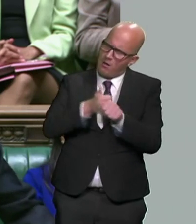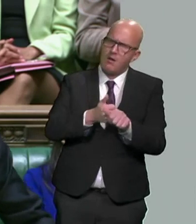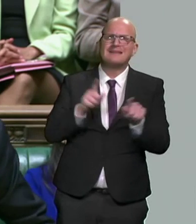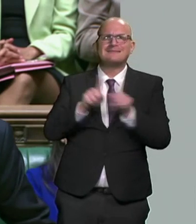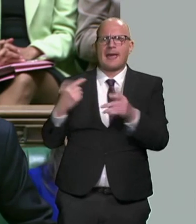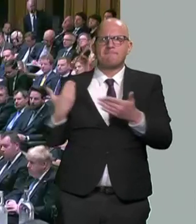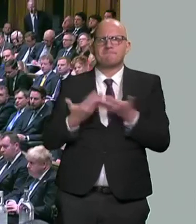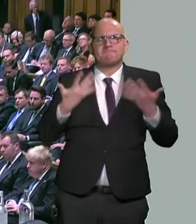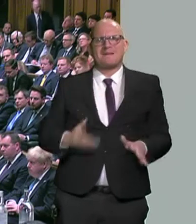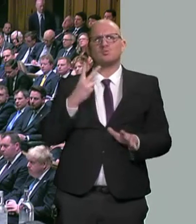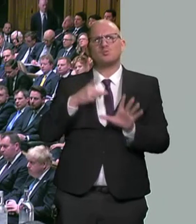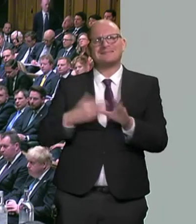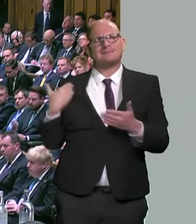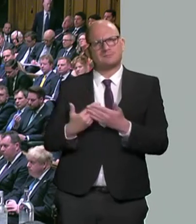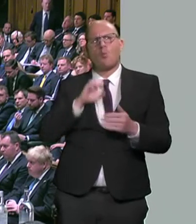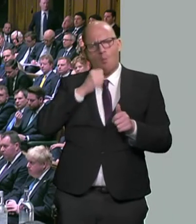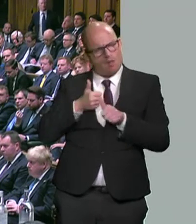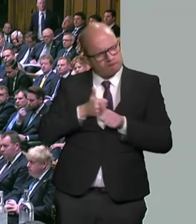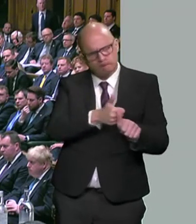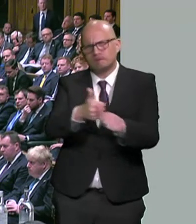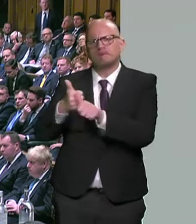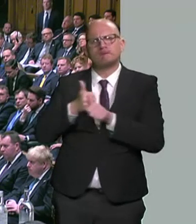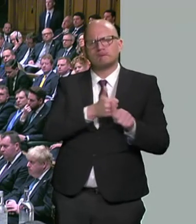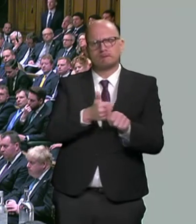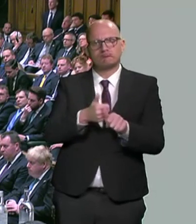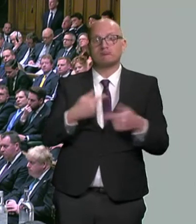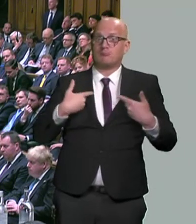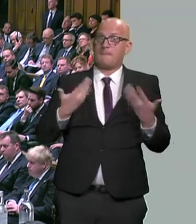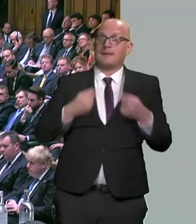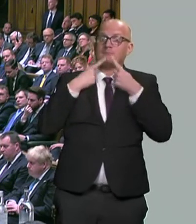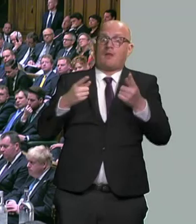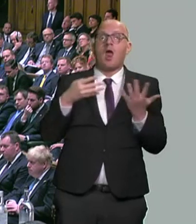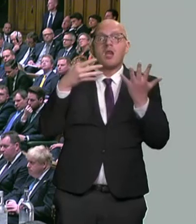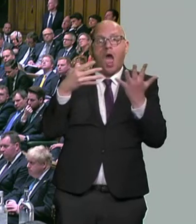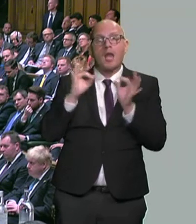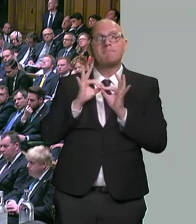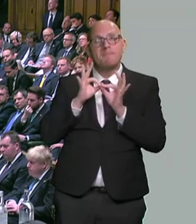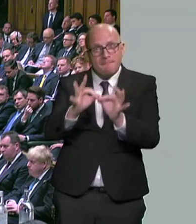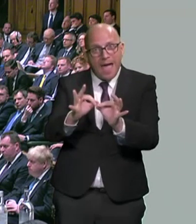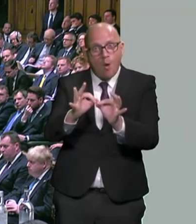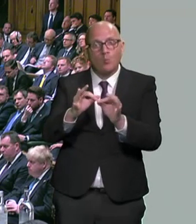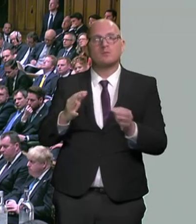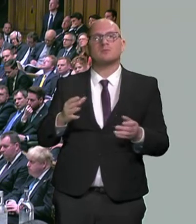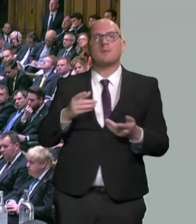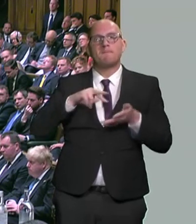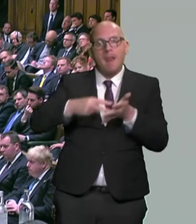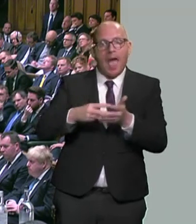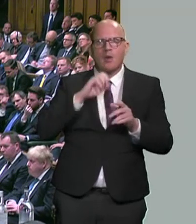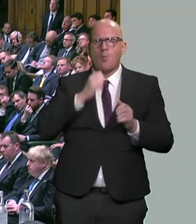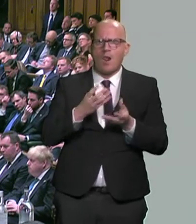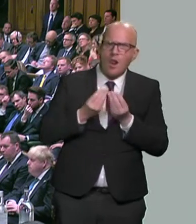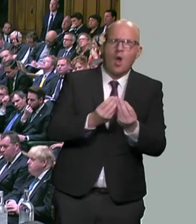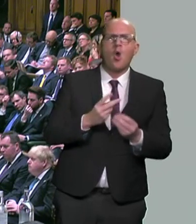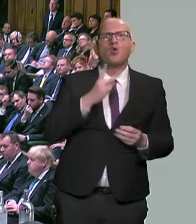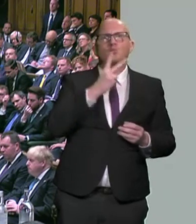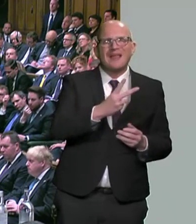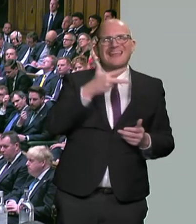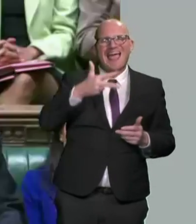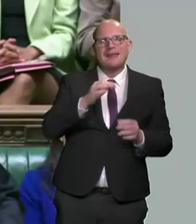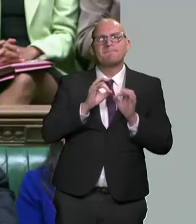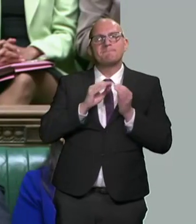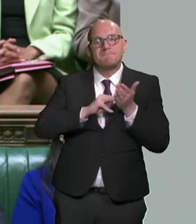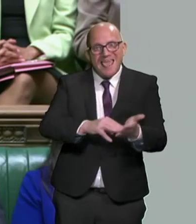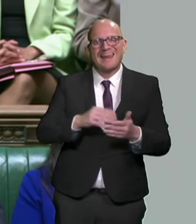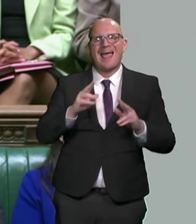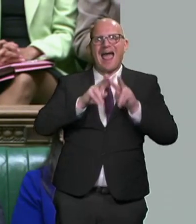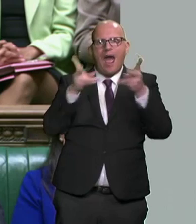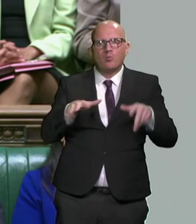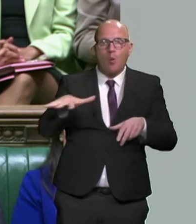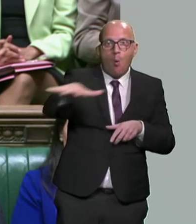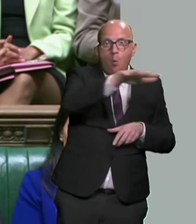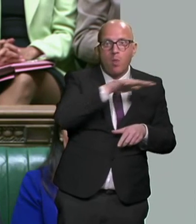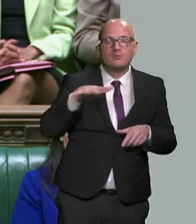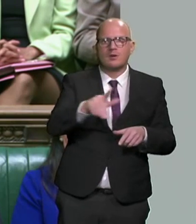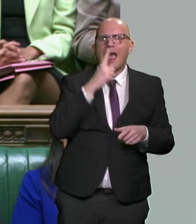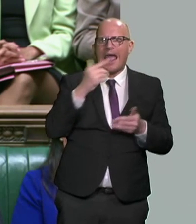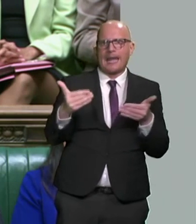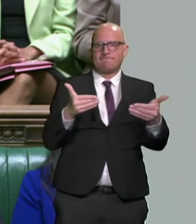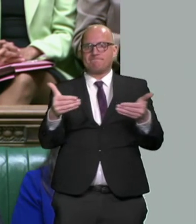That is why we have announced a £9 billion plan to help around 28 million households pay around half the April increase in the energy price cap.